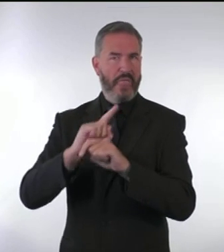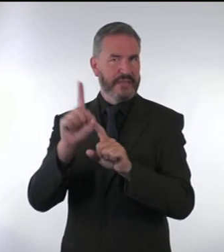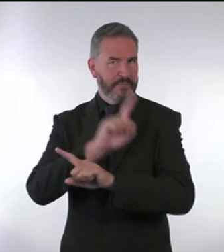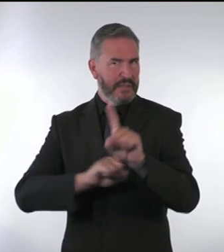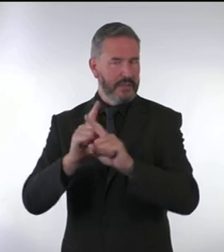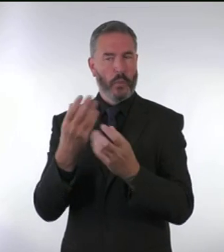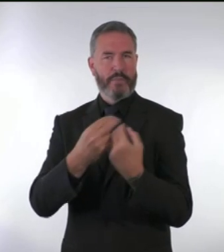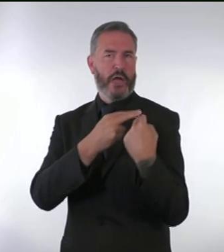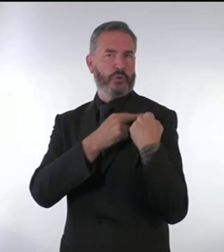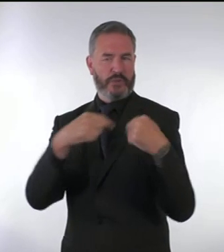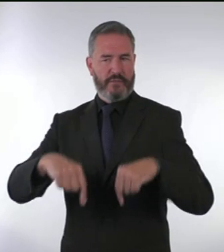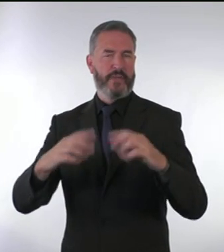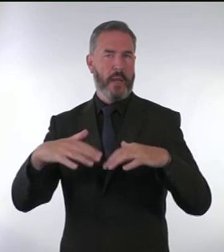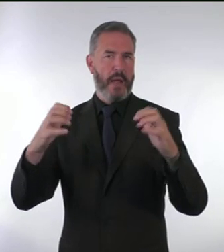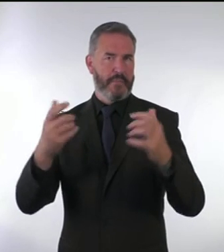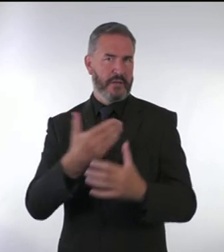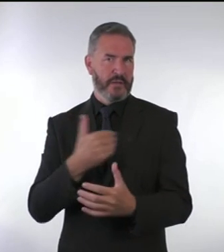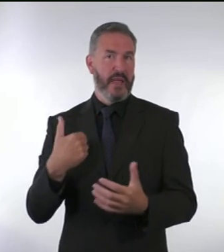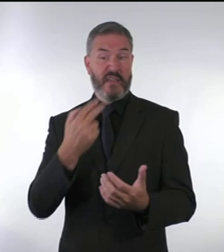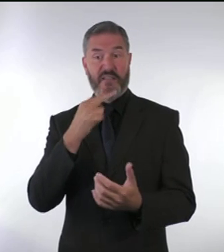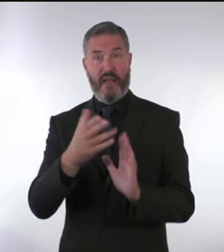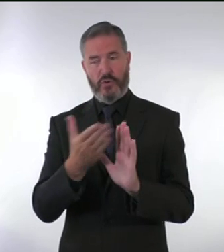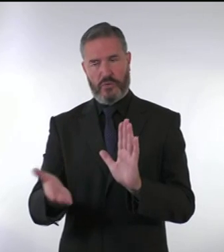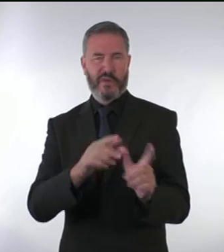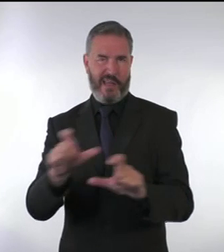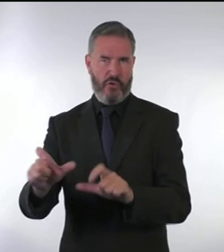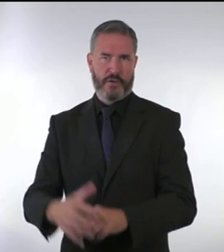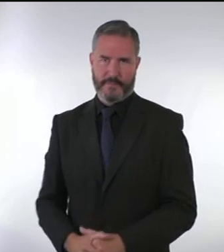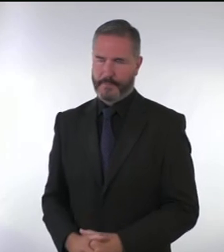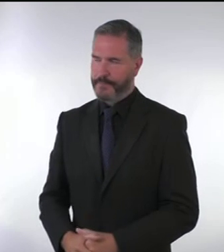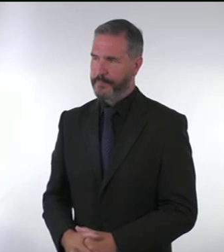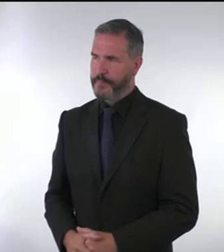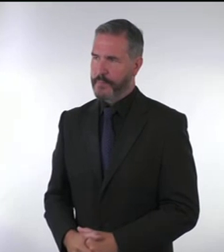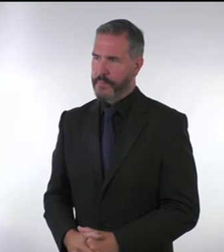In addition to my duties in the House I shall have further such meetings later today.